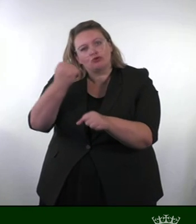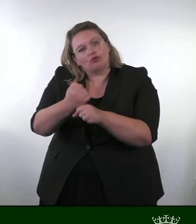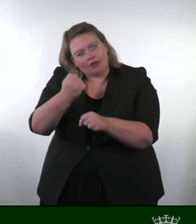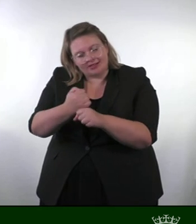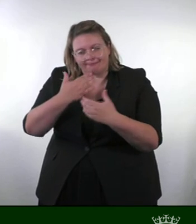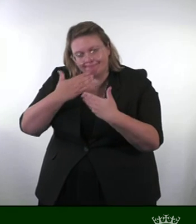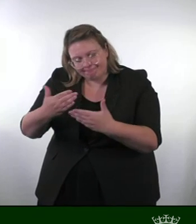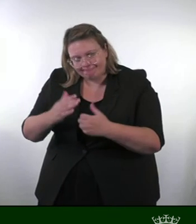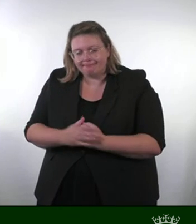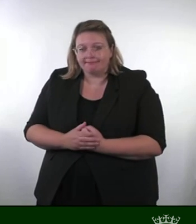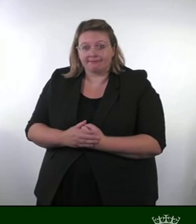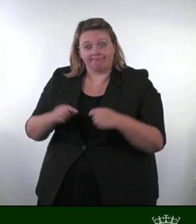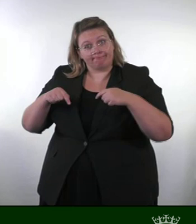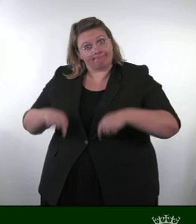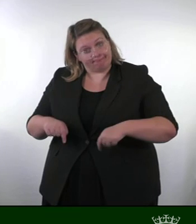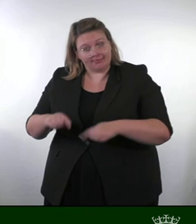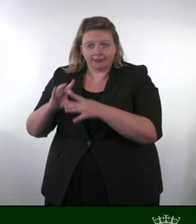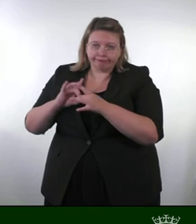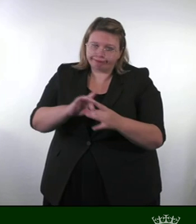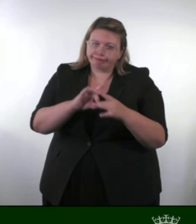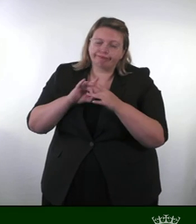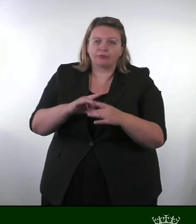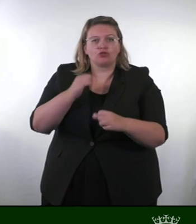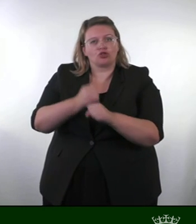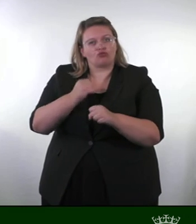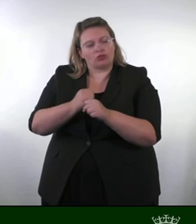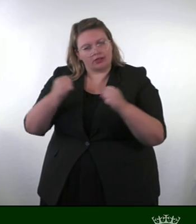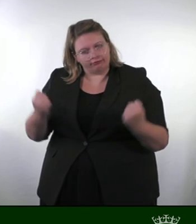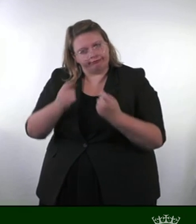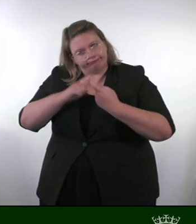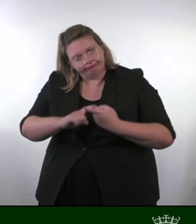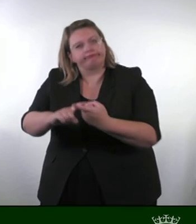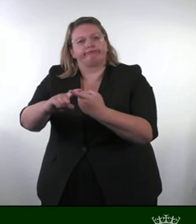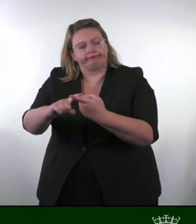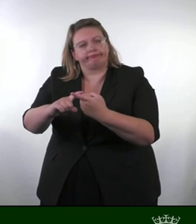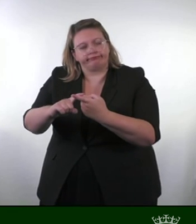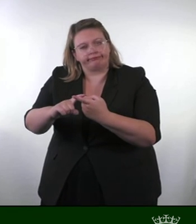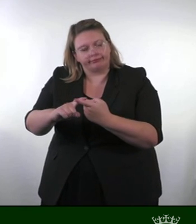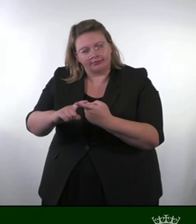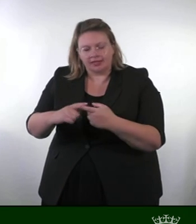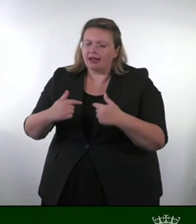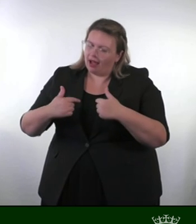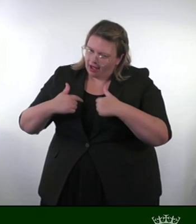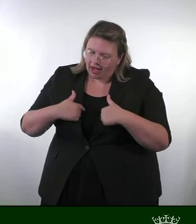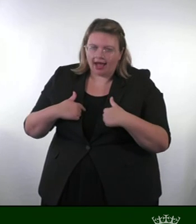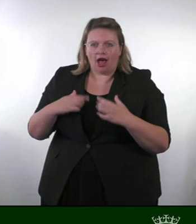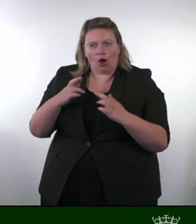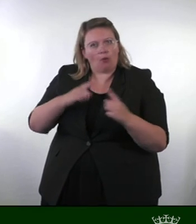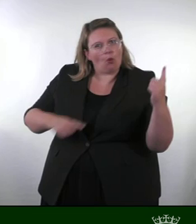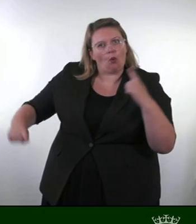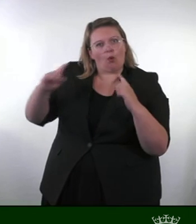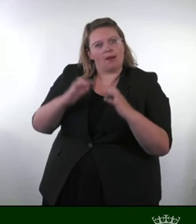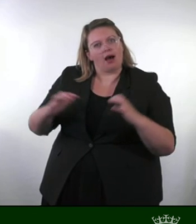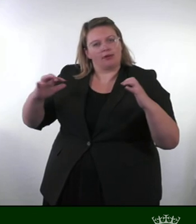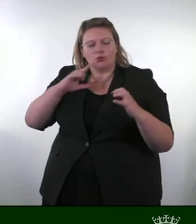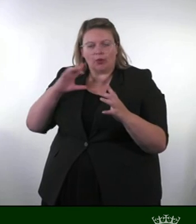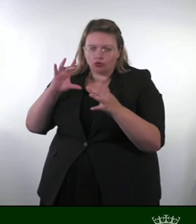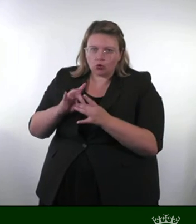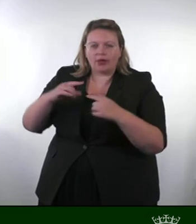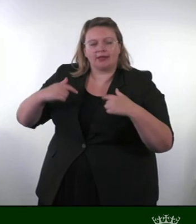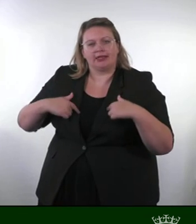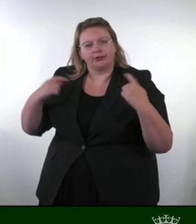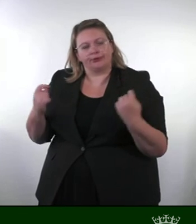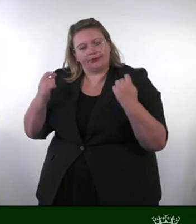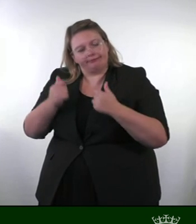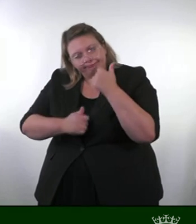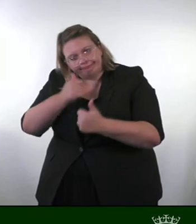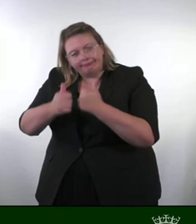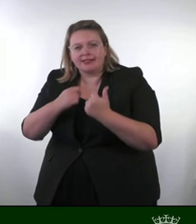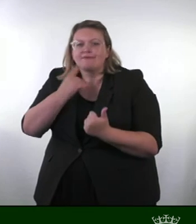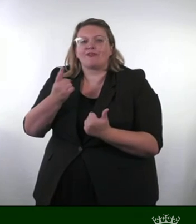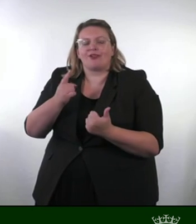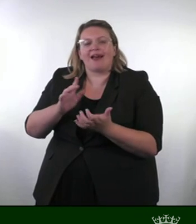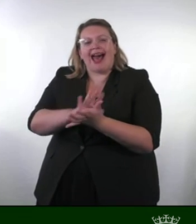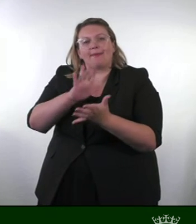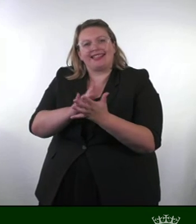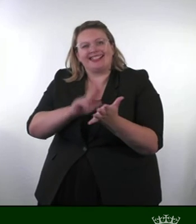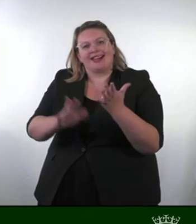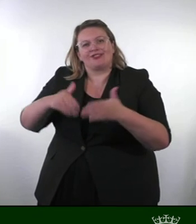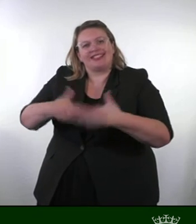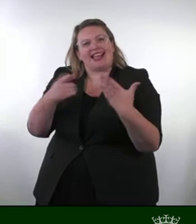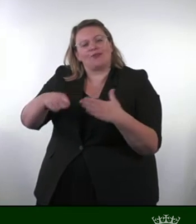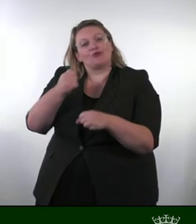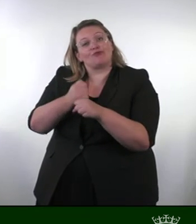I can assure him that the sovereignty of Gibraltar is inviolable, and I join him, as I hope all Members join him, in wishing the people of Gibraltar a very happy national day on Thursday.